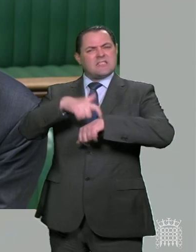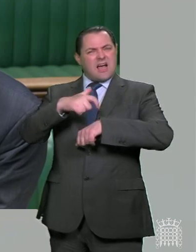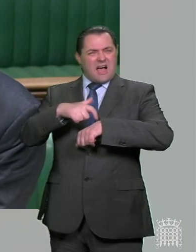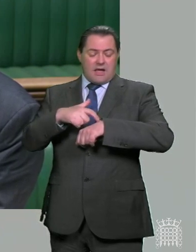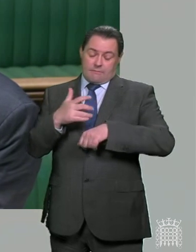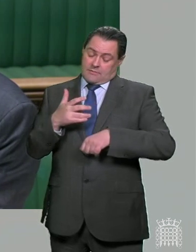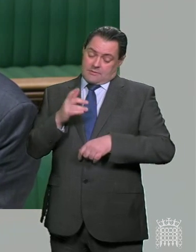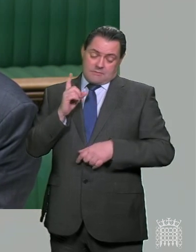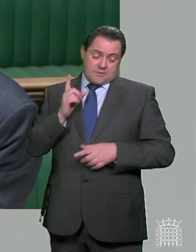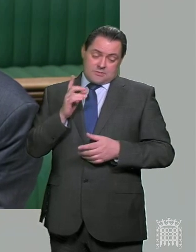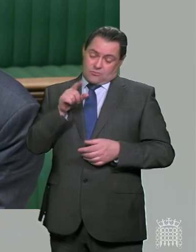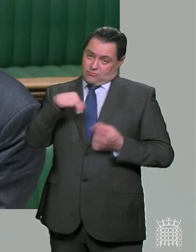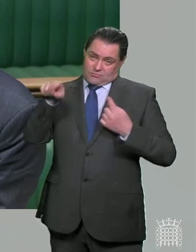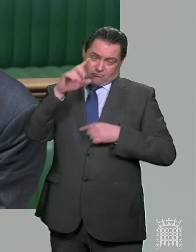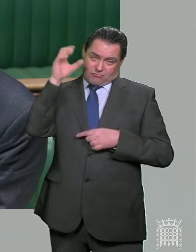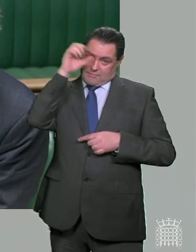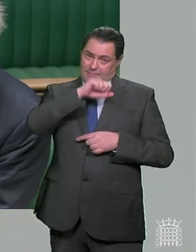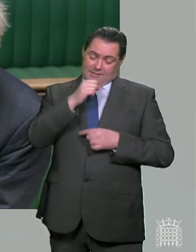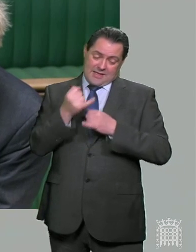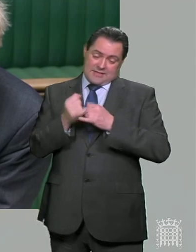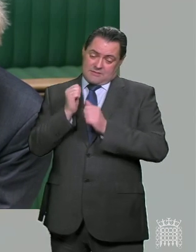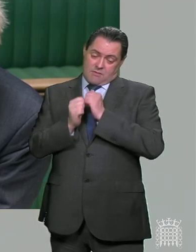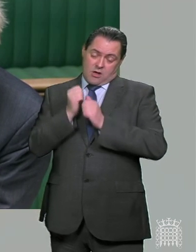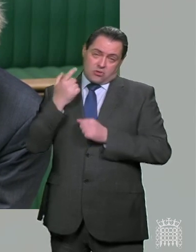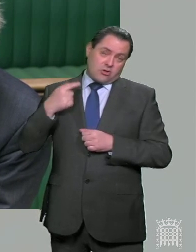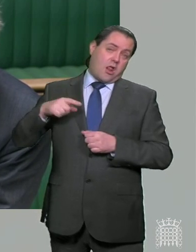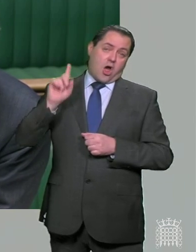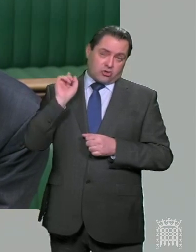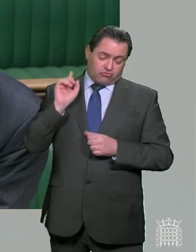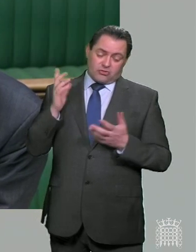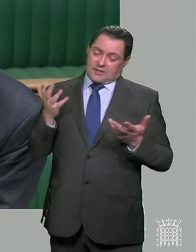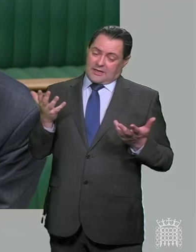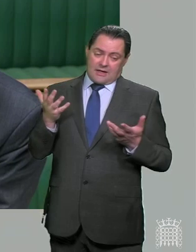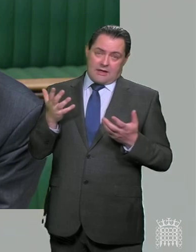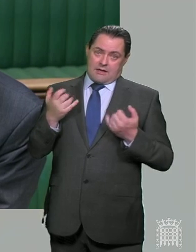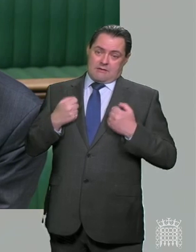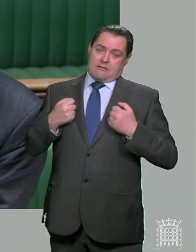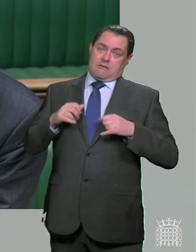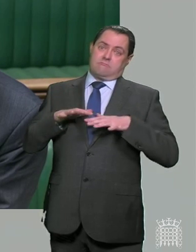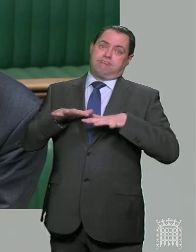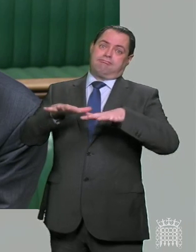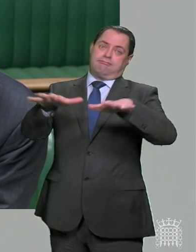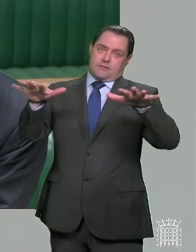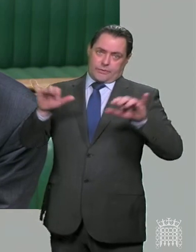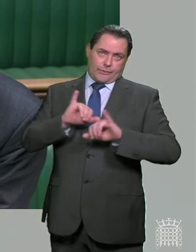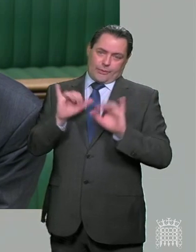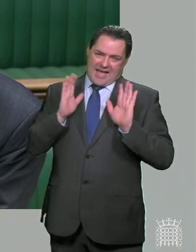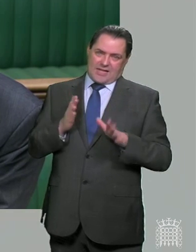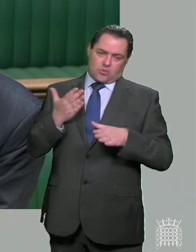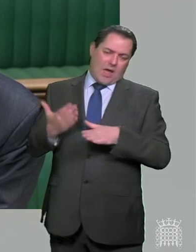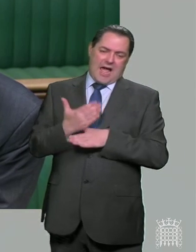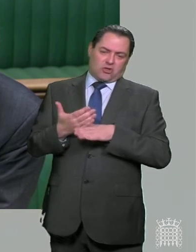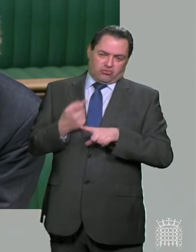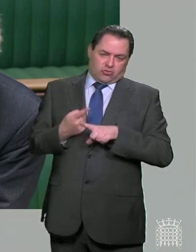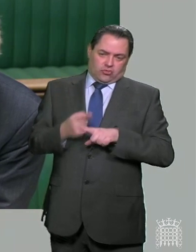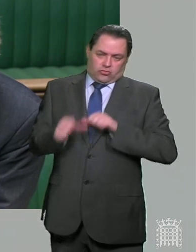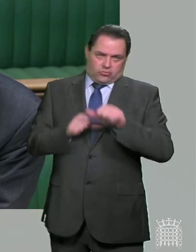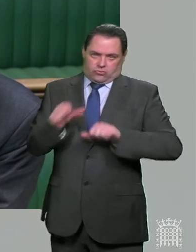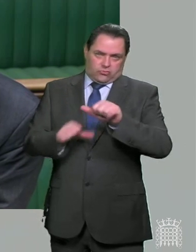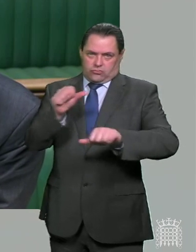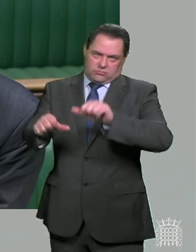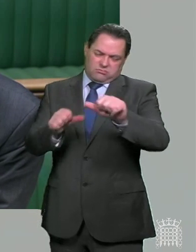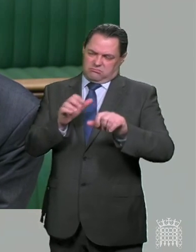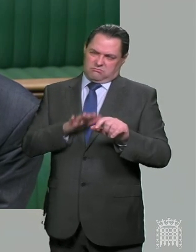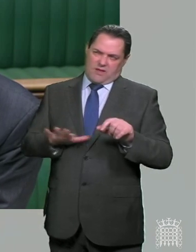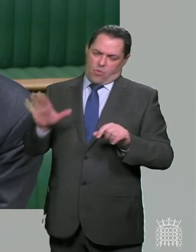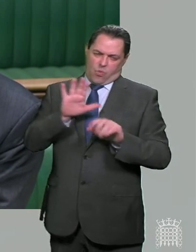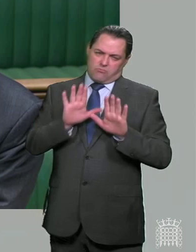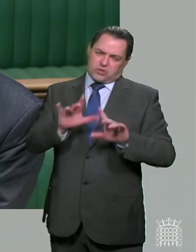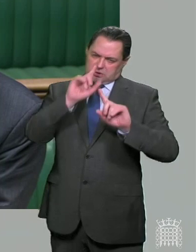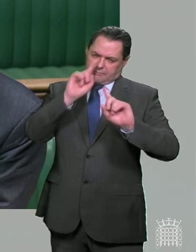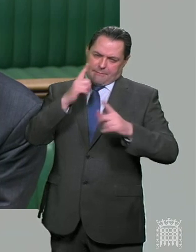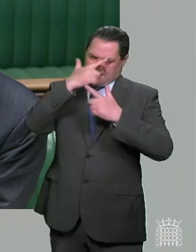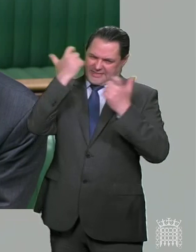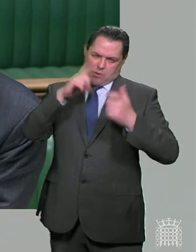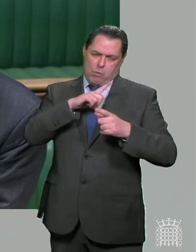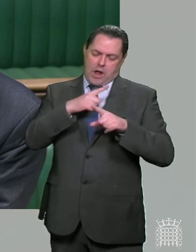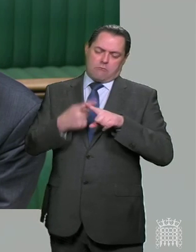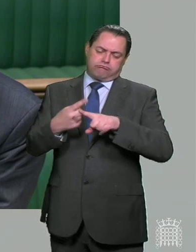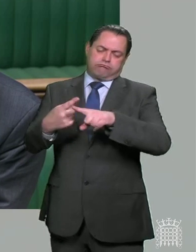In fact, as the House will recall, at the end of March last year the pandemic was taking off very fast and we had to act very fast, as I think people up and down the country understand.